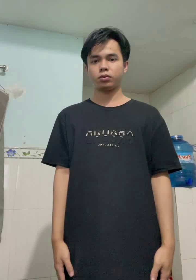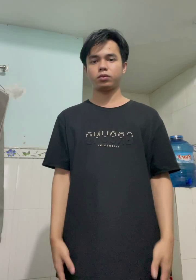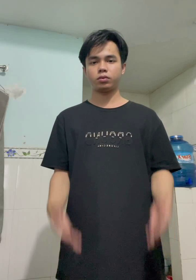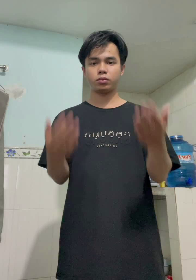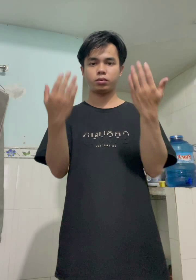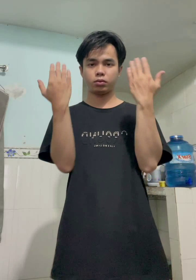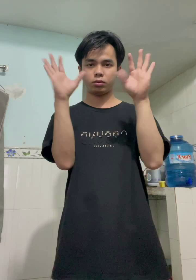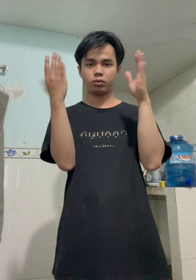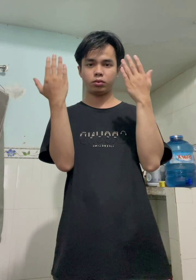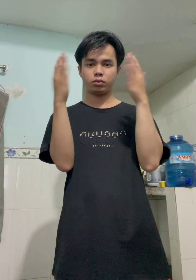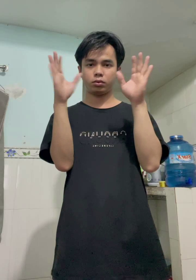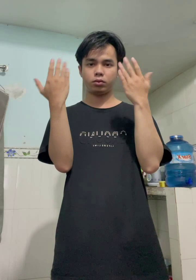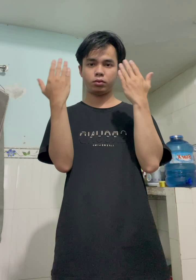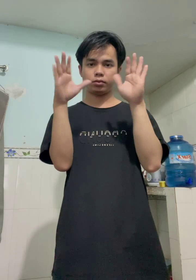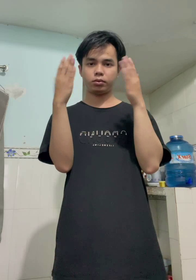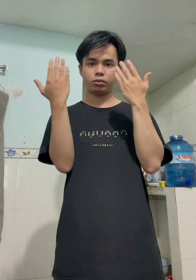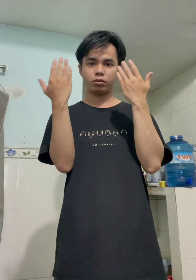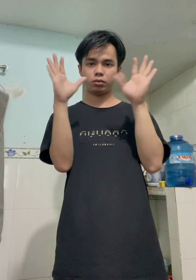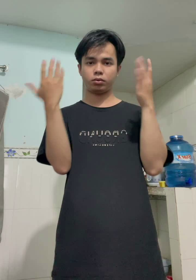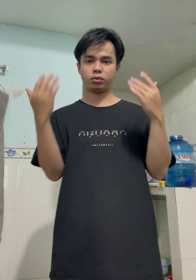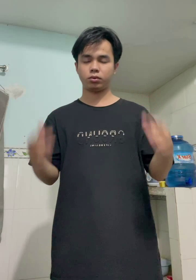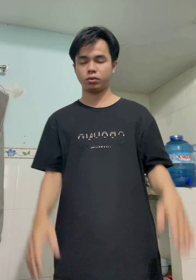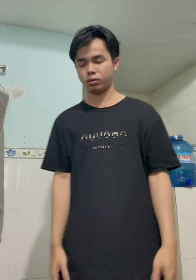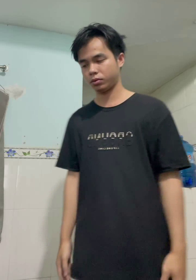vo tay